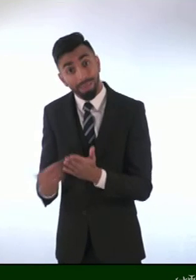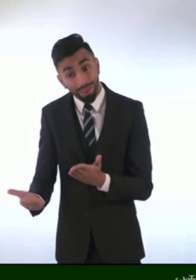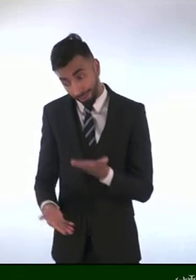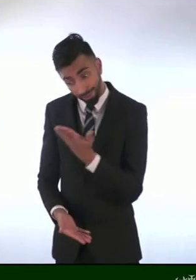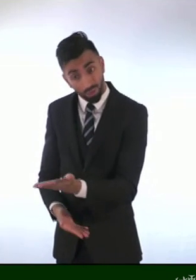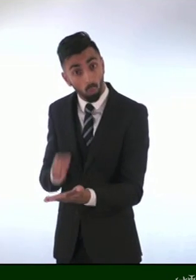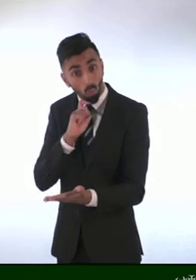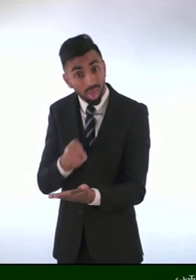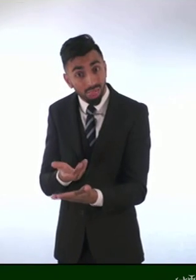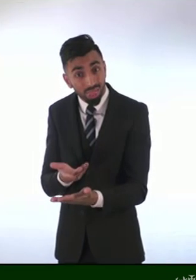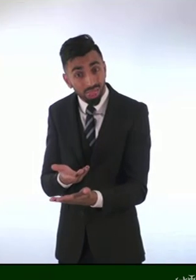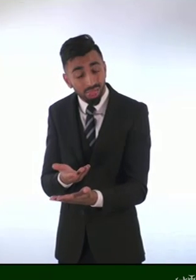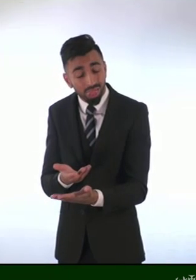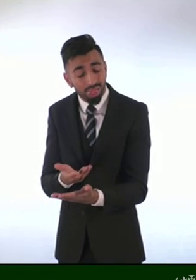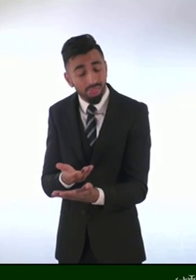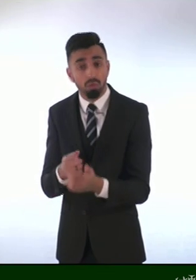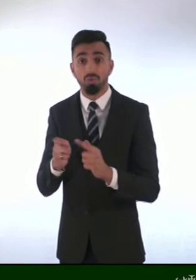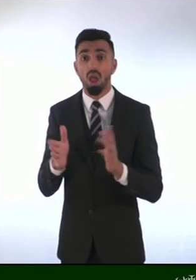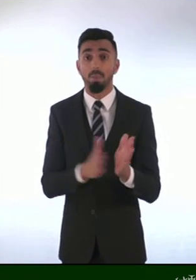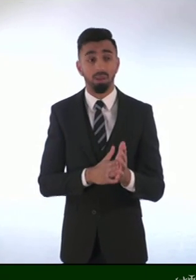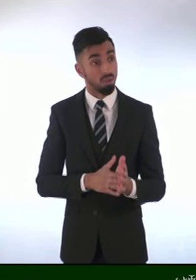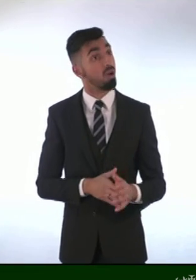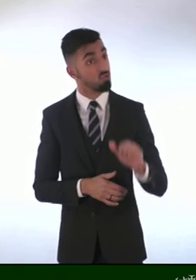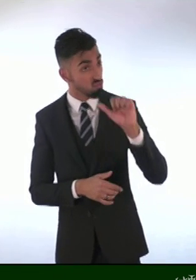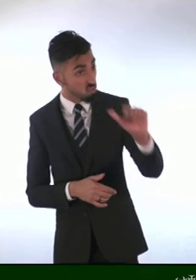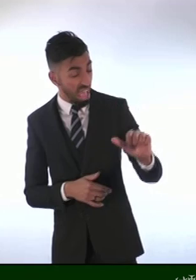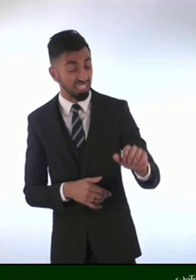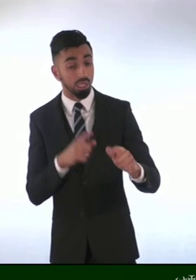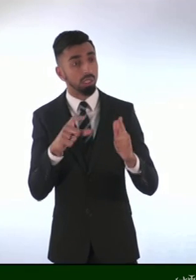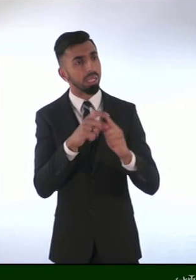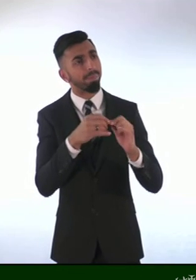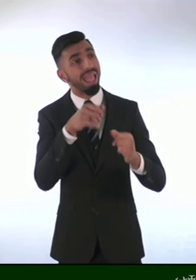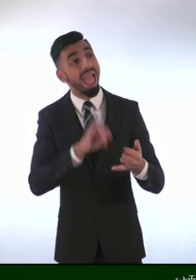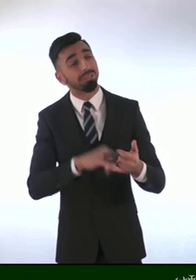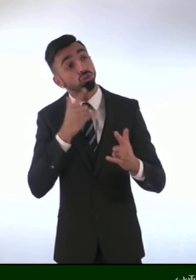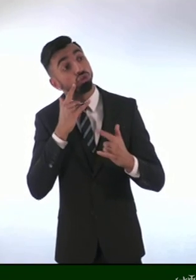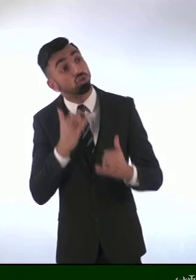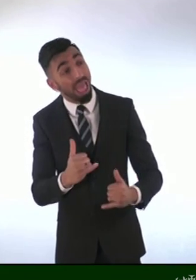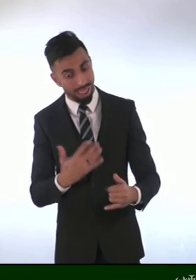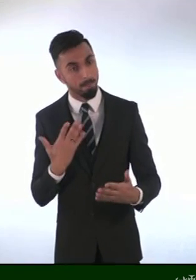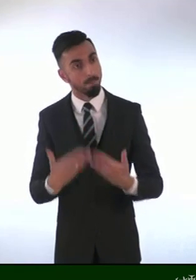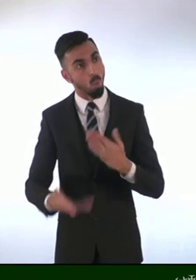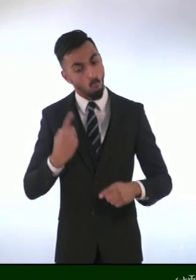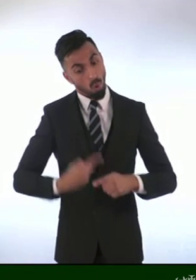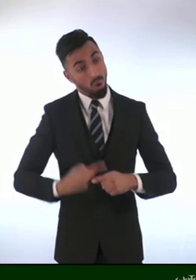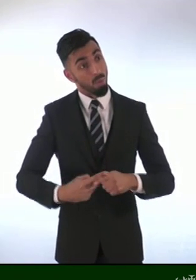My honourable Friend is absolutely right, and that is why we are speeding up DBS checks, so that they can be done in 24 hours.